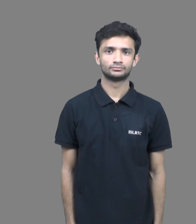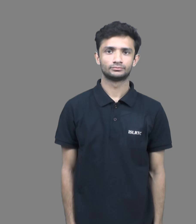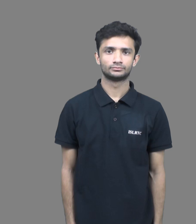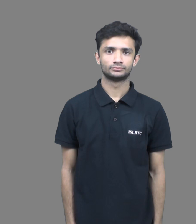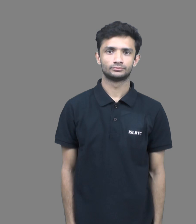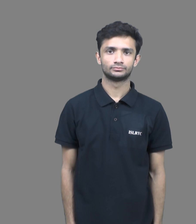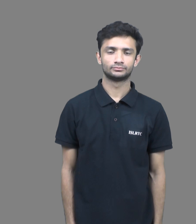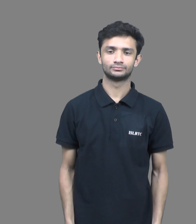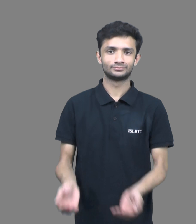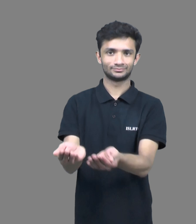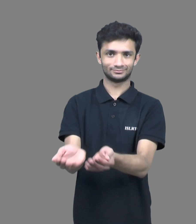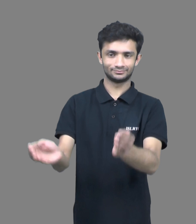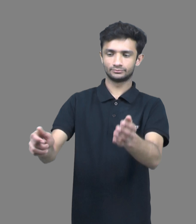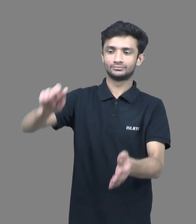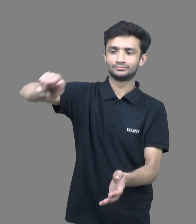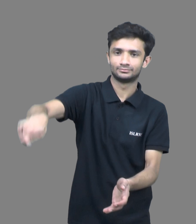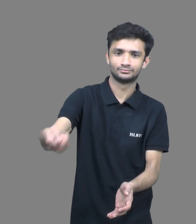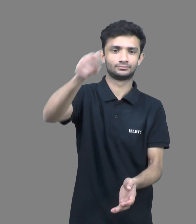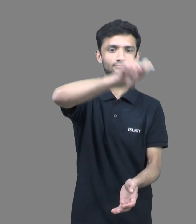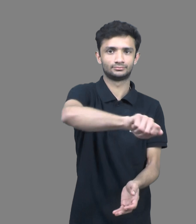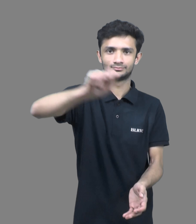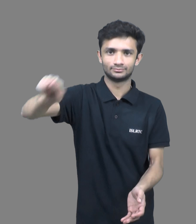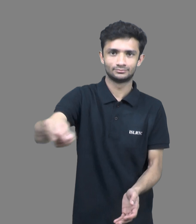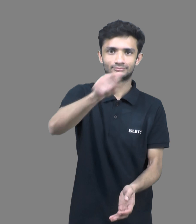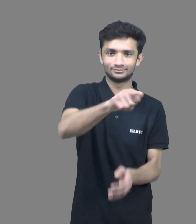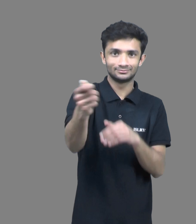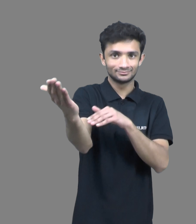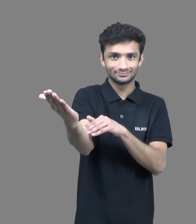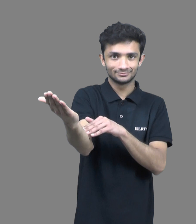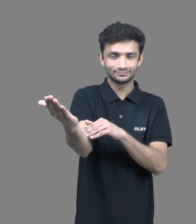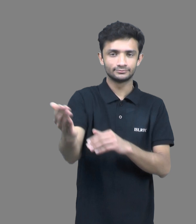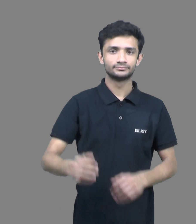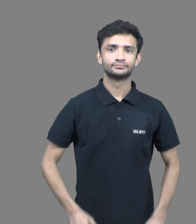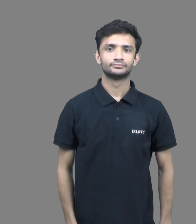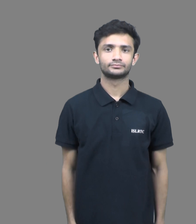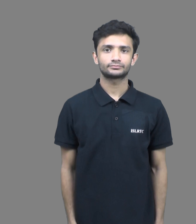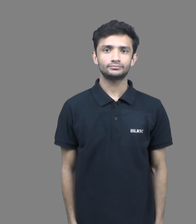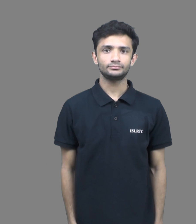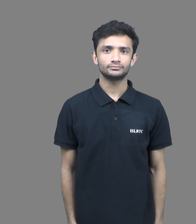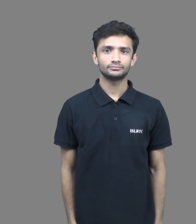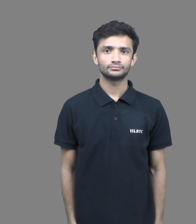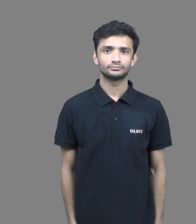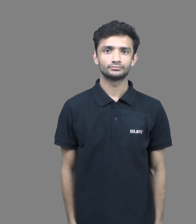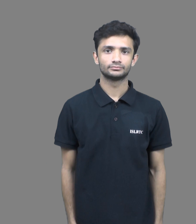Ladle